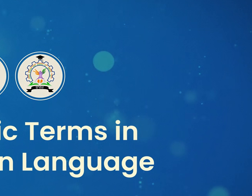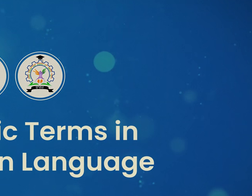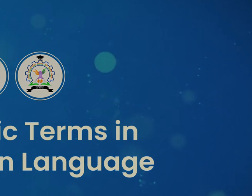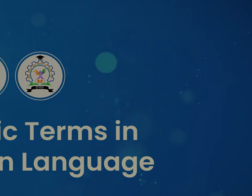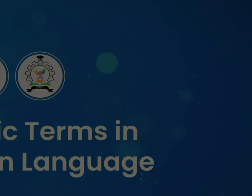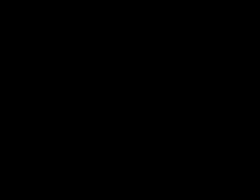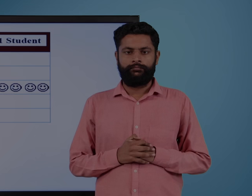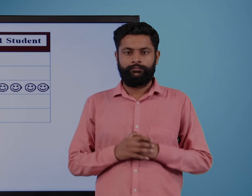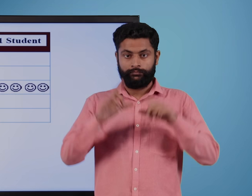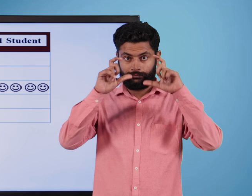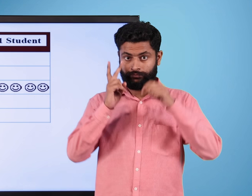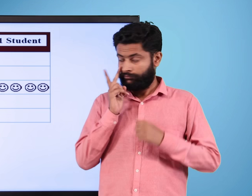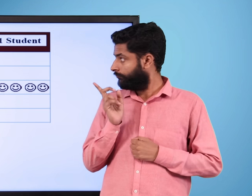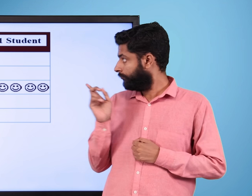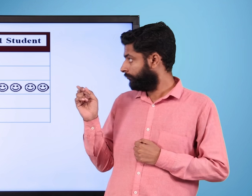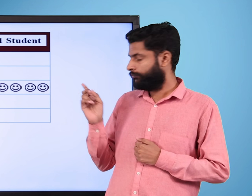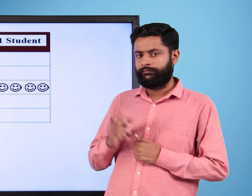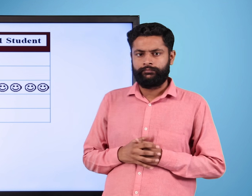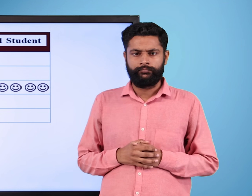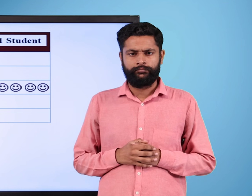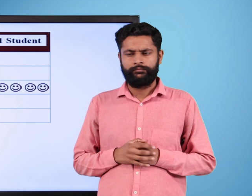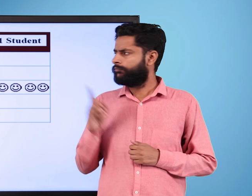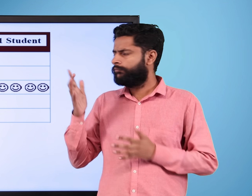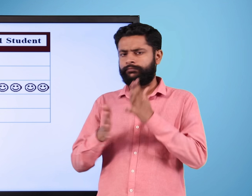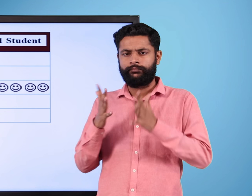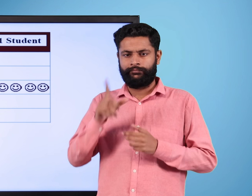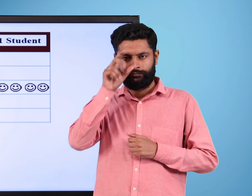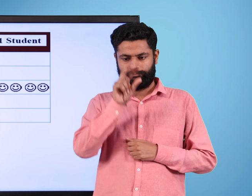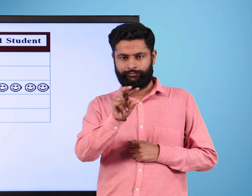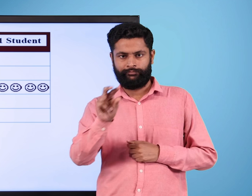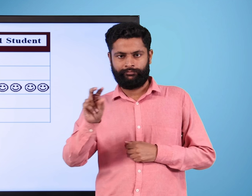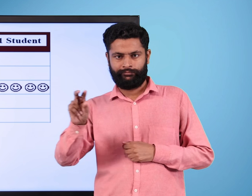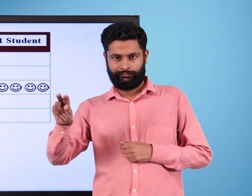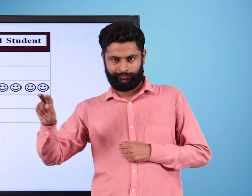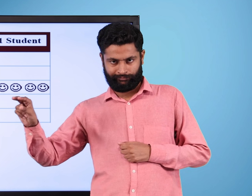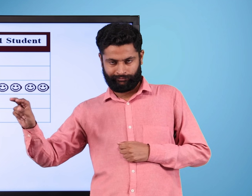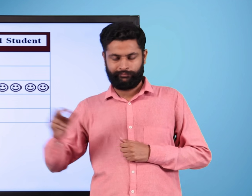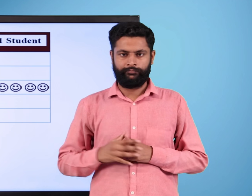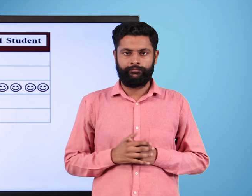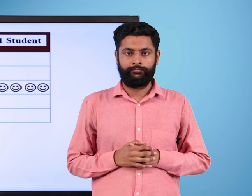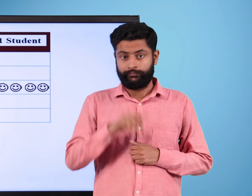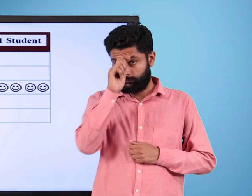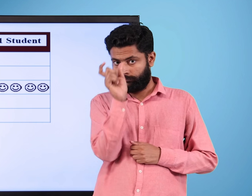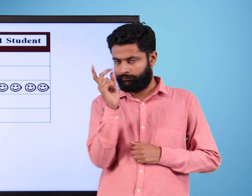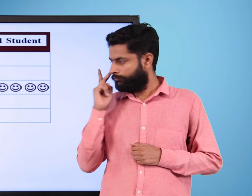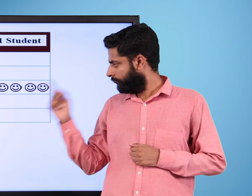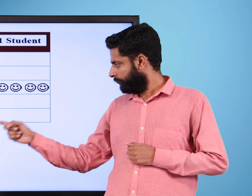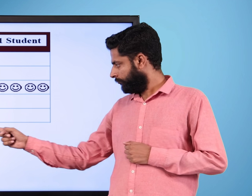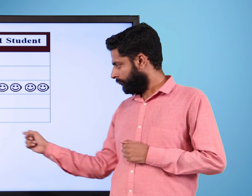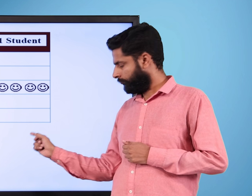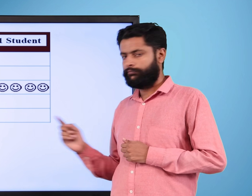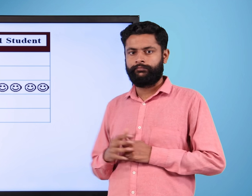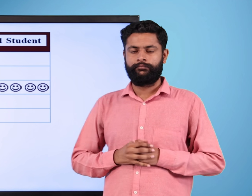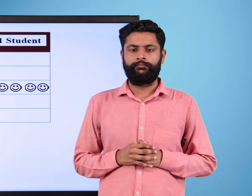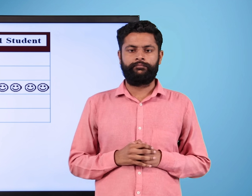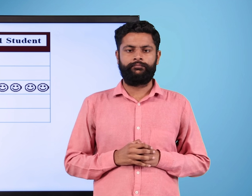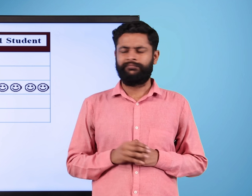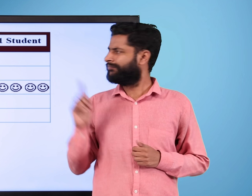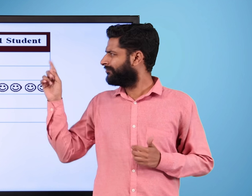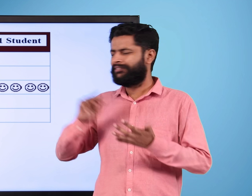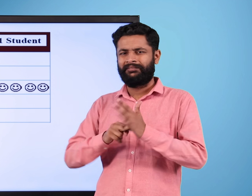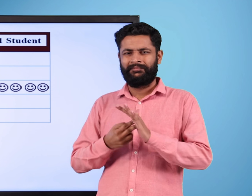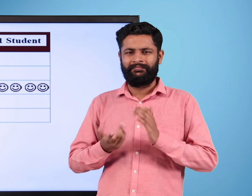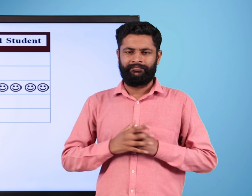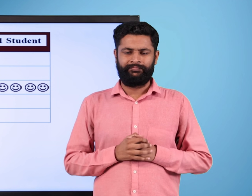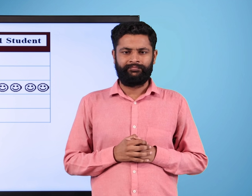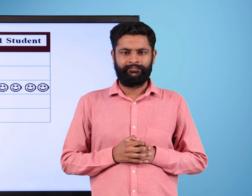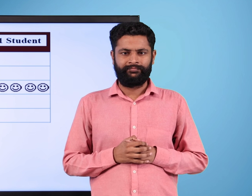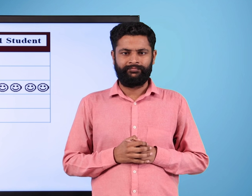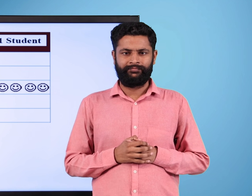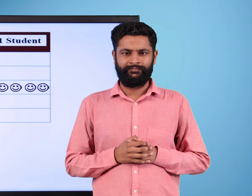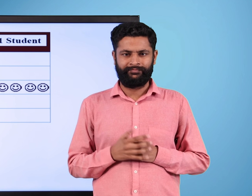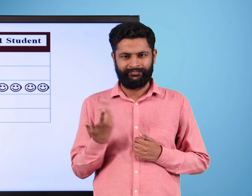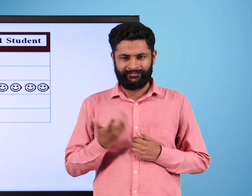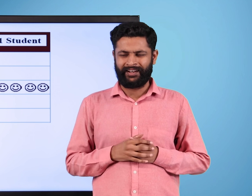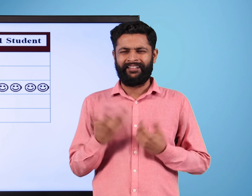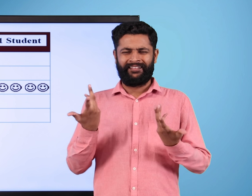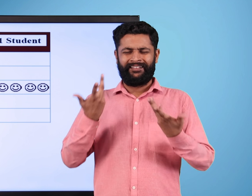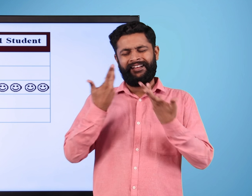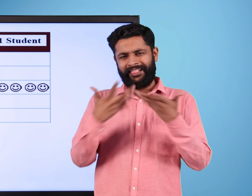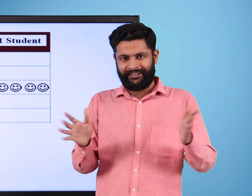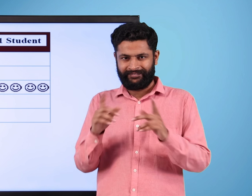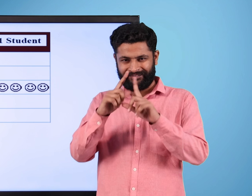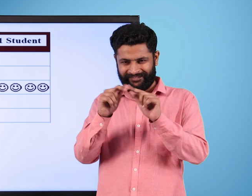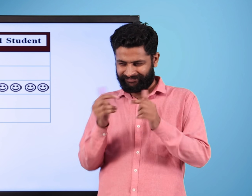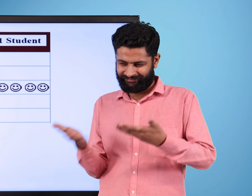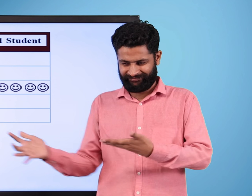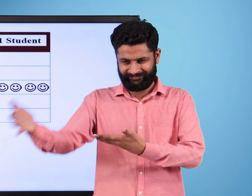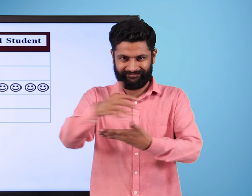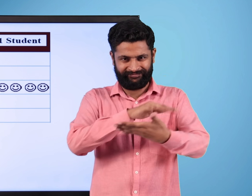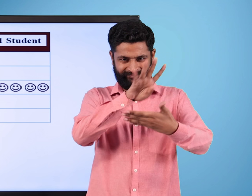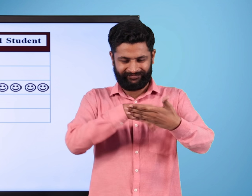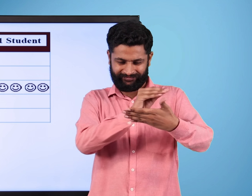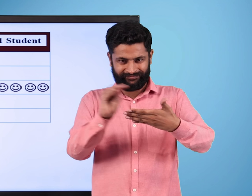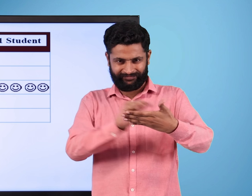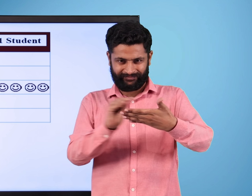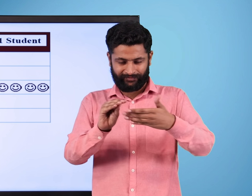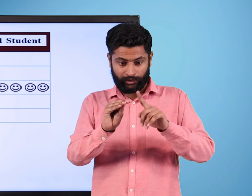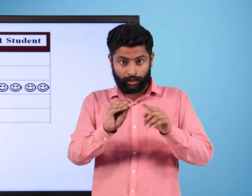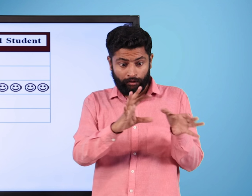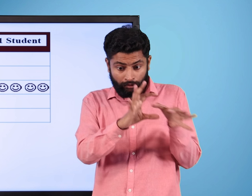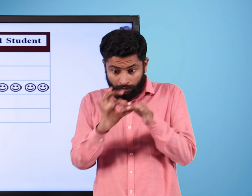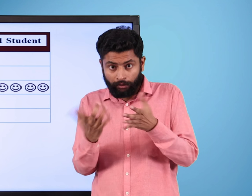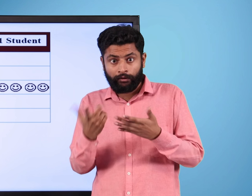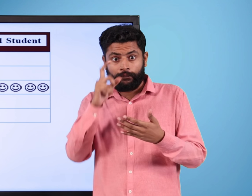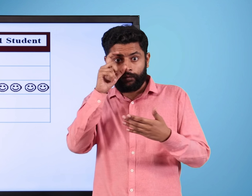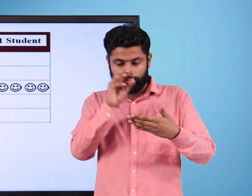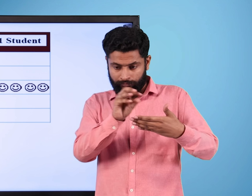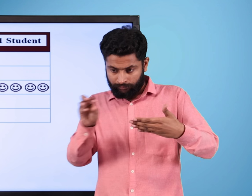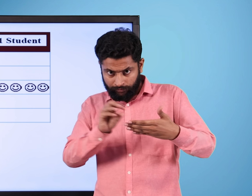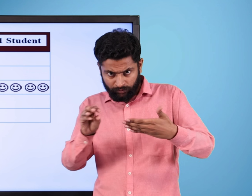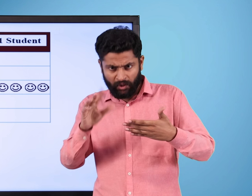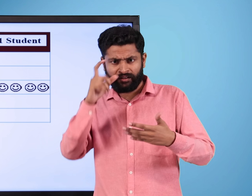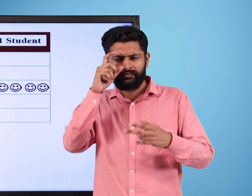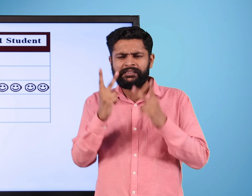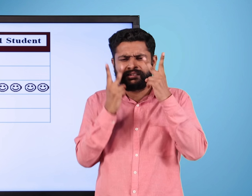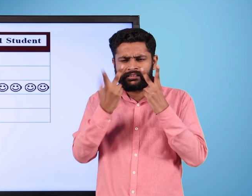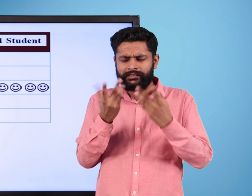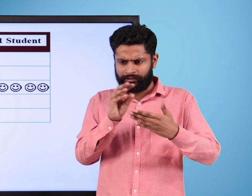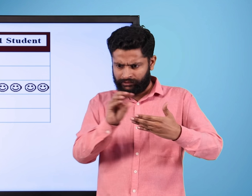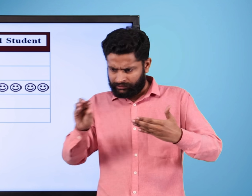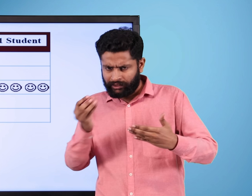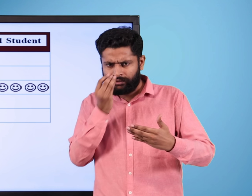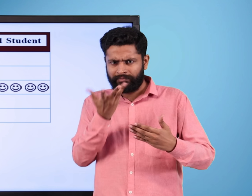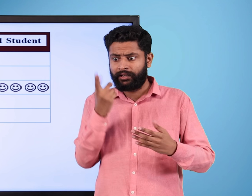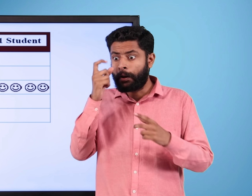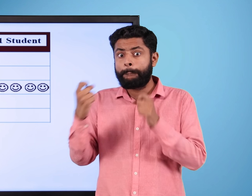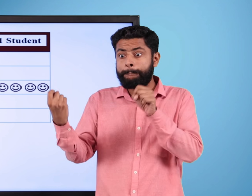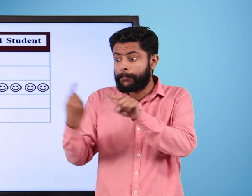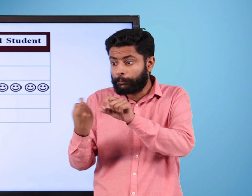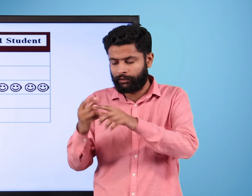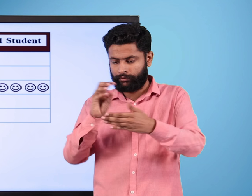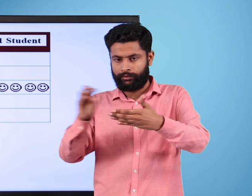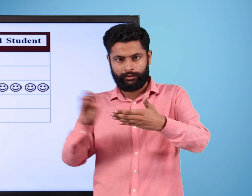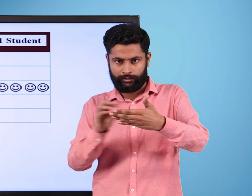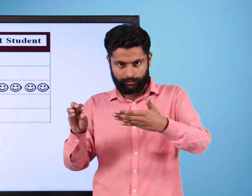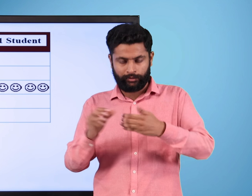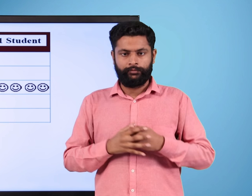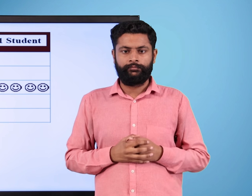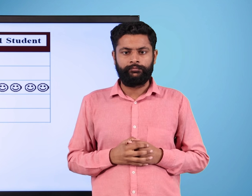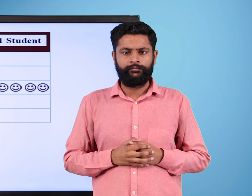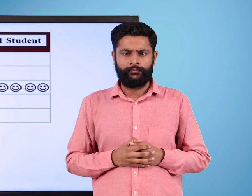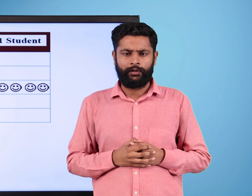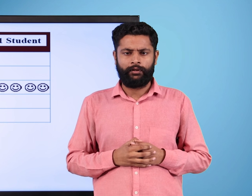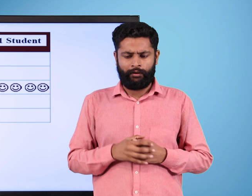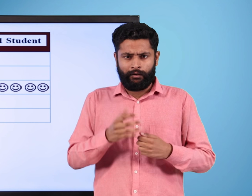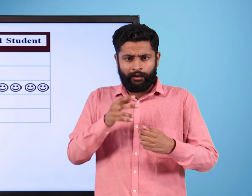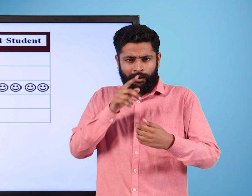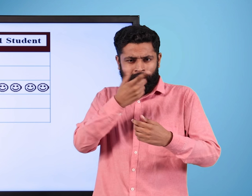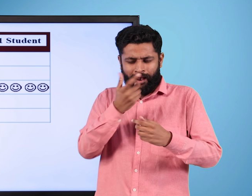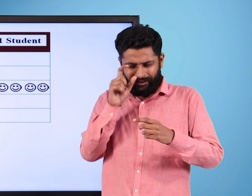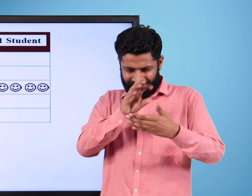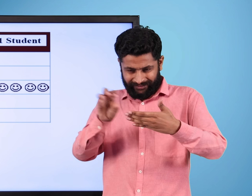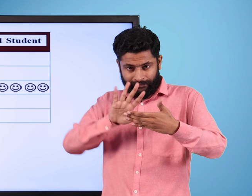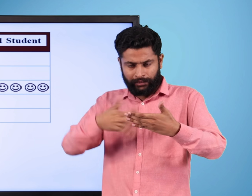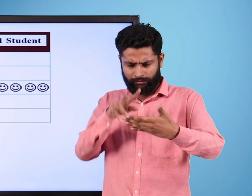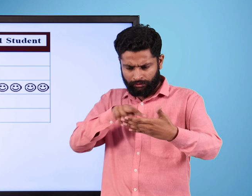pictograph This sign means pictograph. A pictograph represents data in the form of pictures, objects or parts of objects.